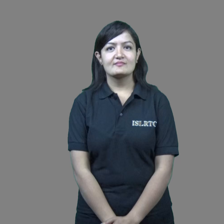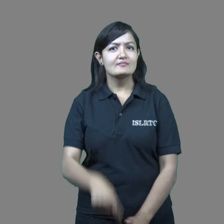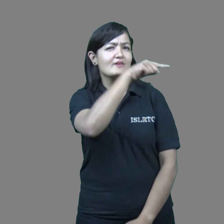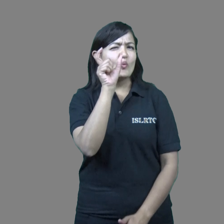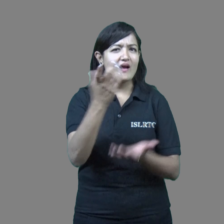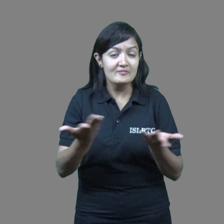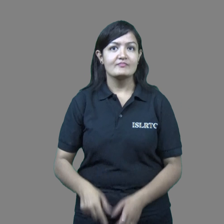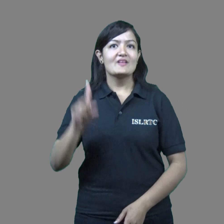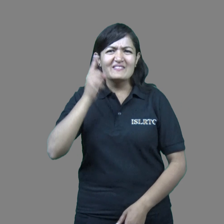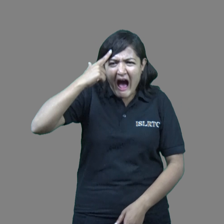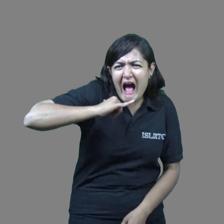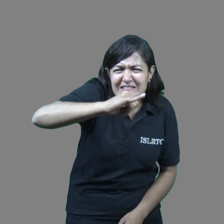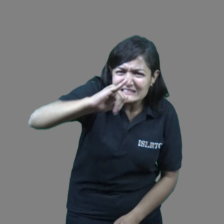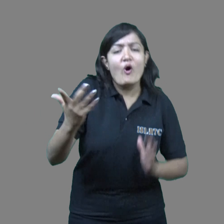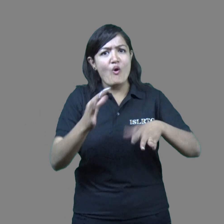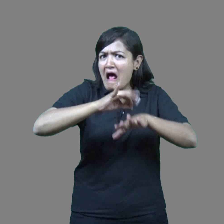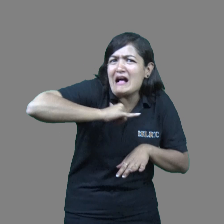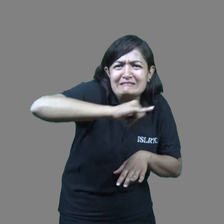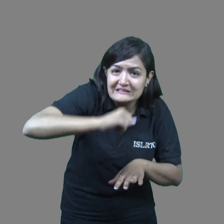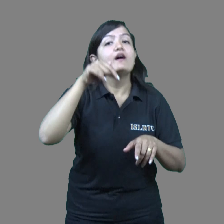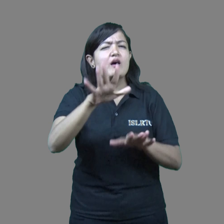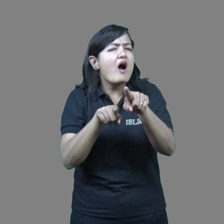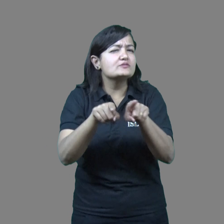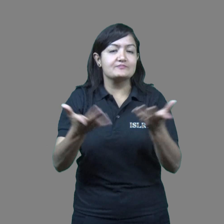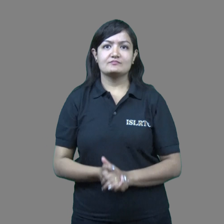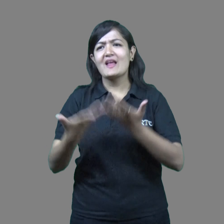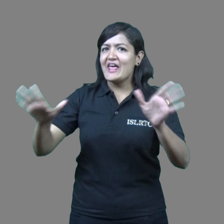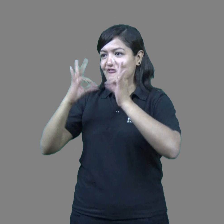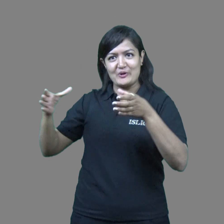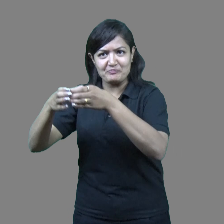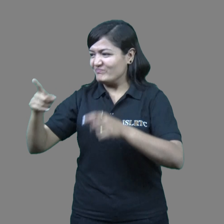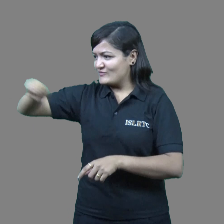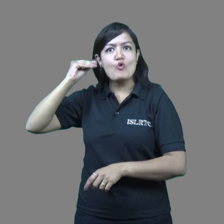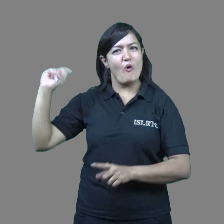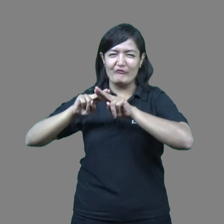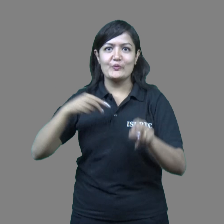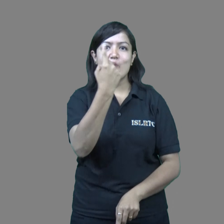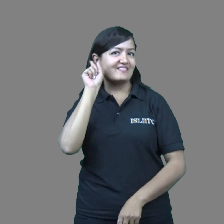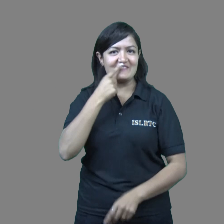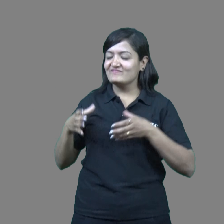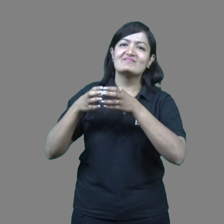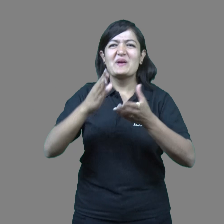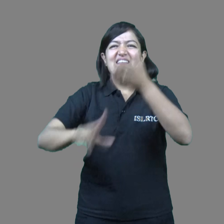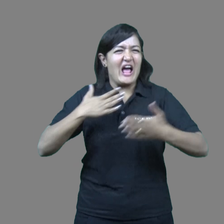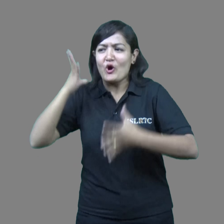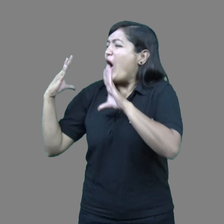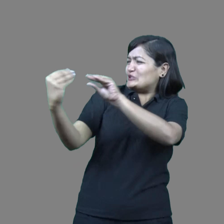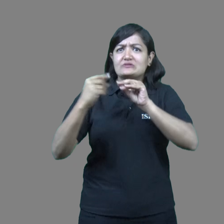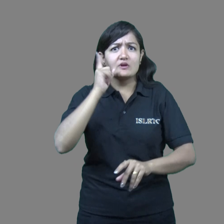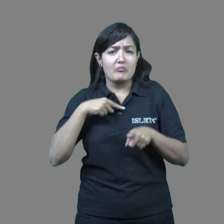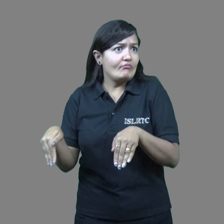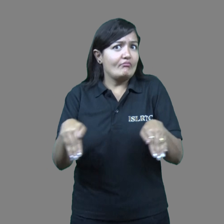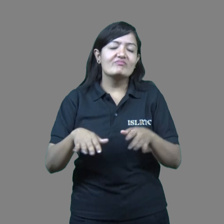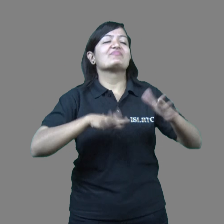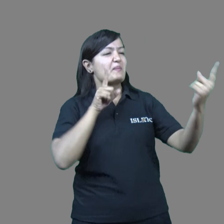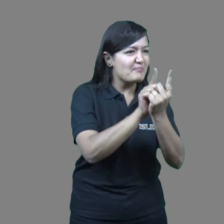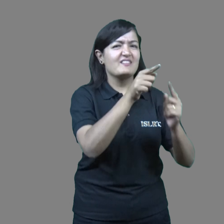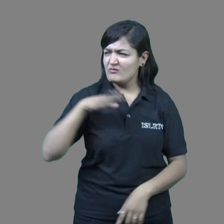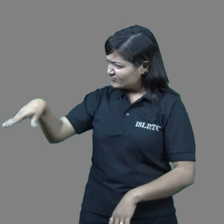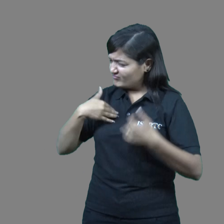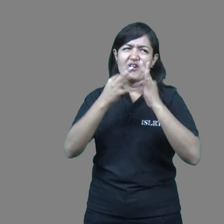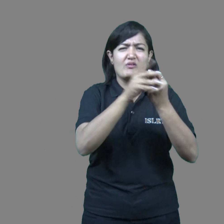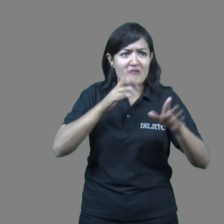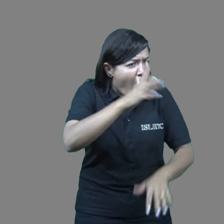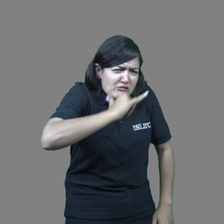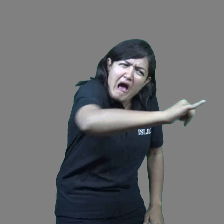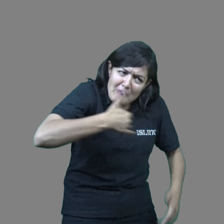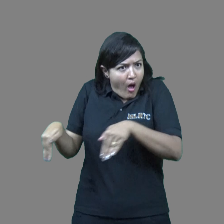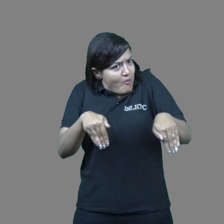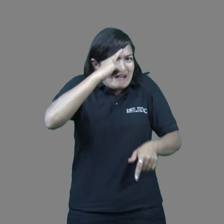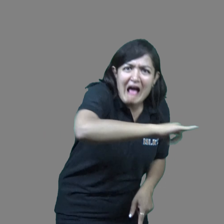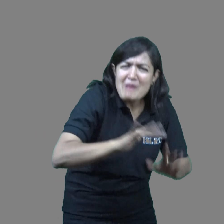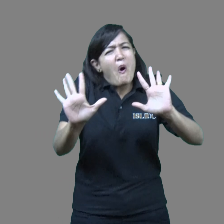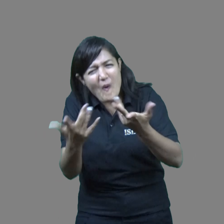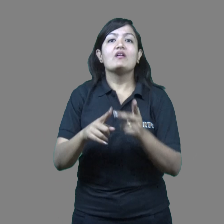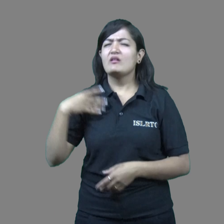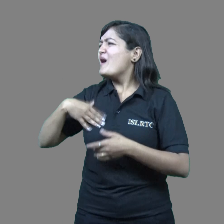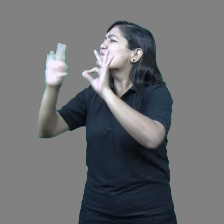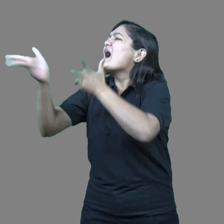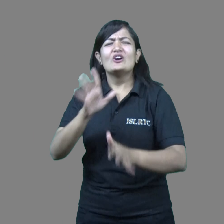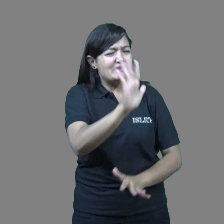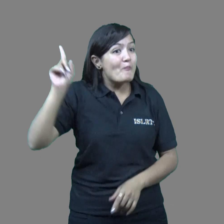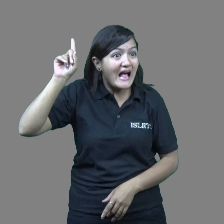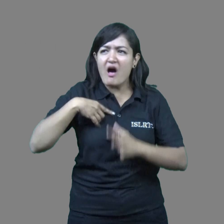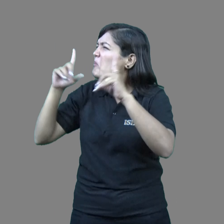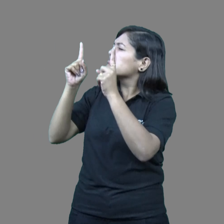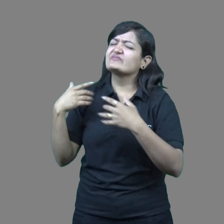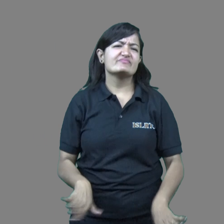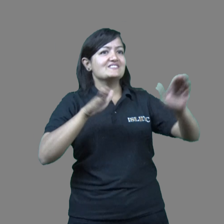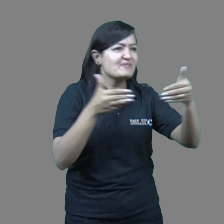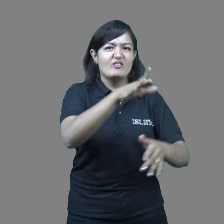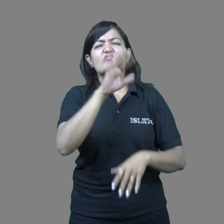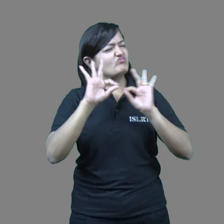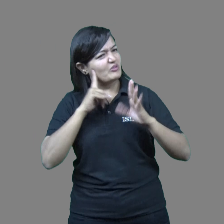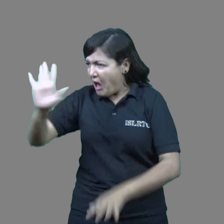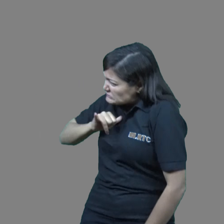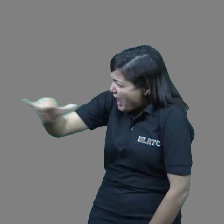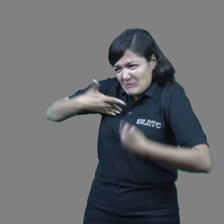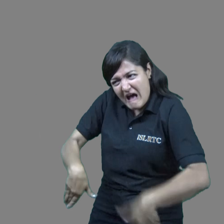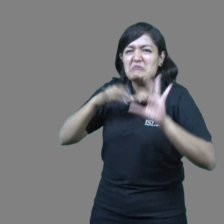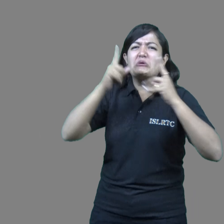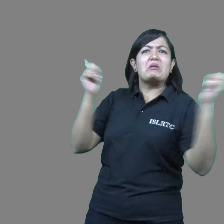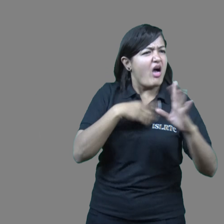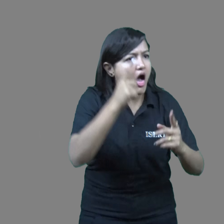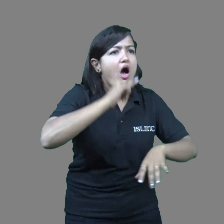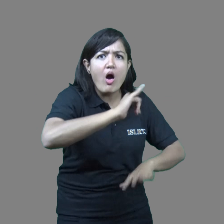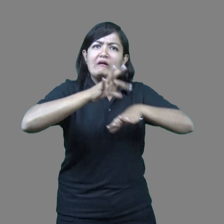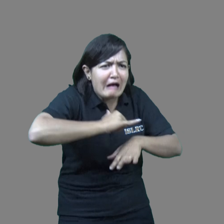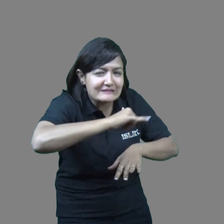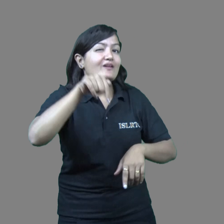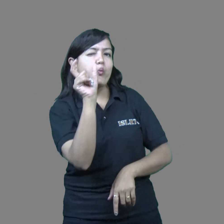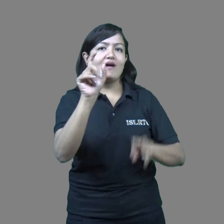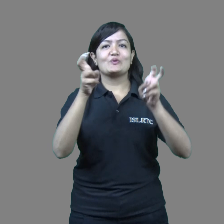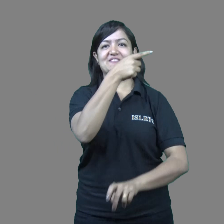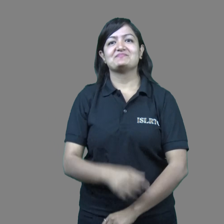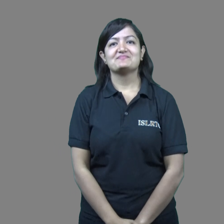Deafhood